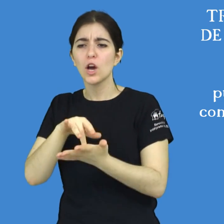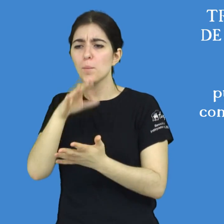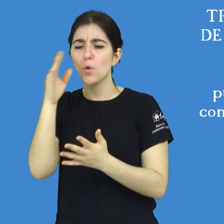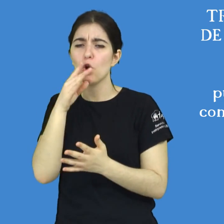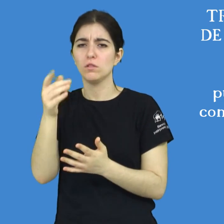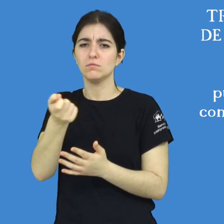motivo